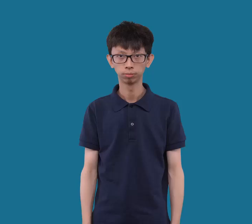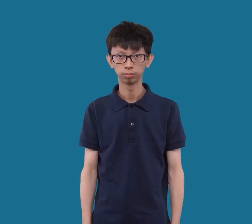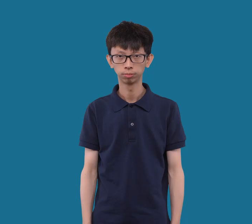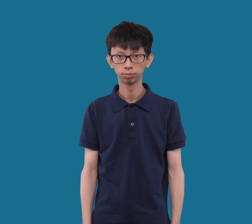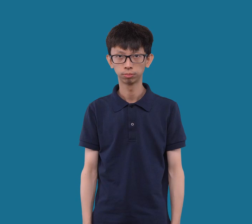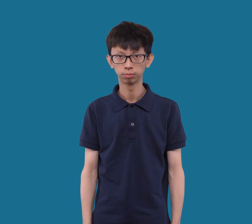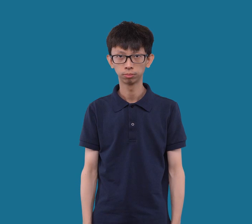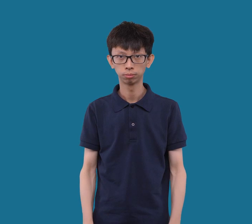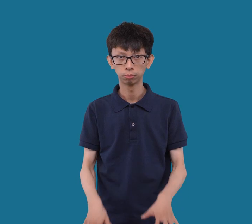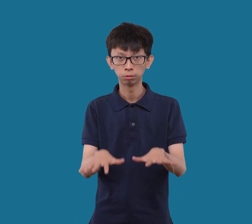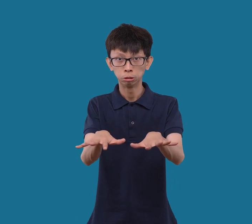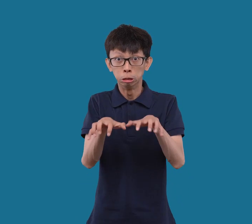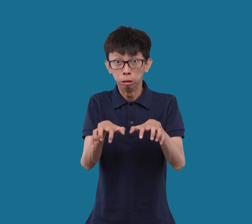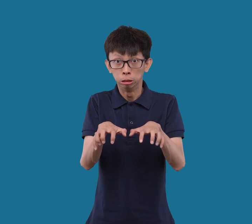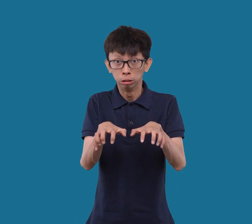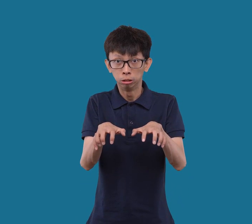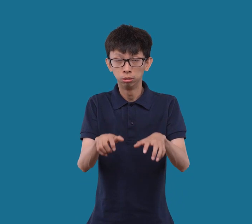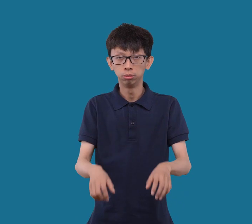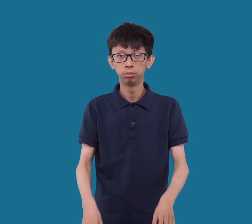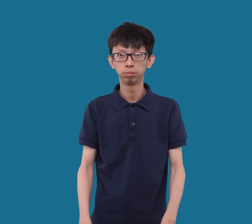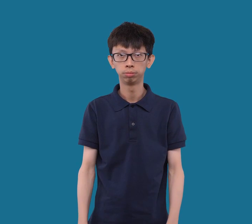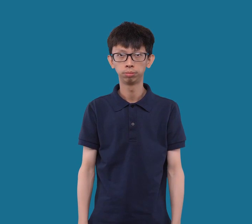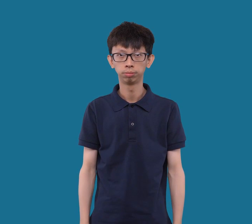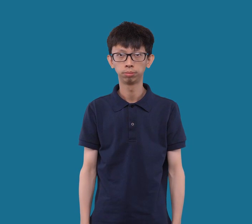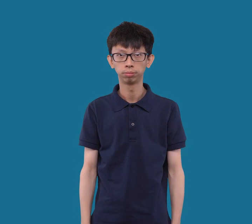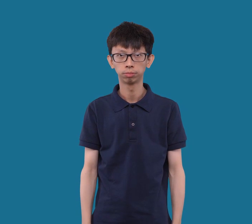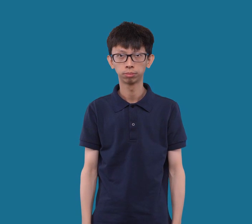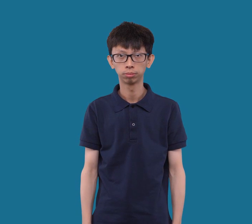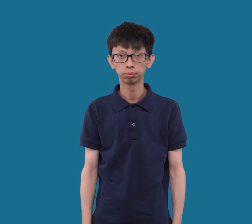đông lạnh